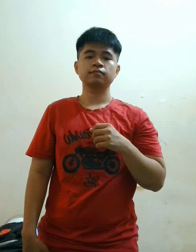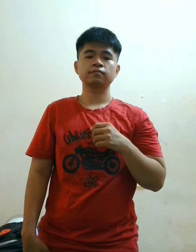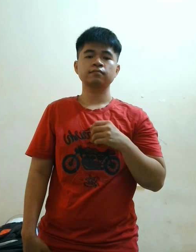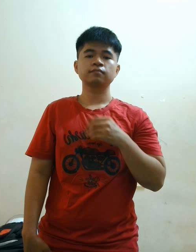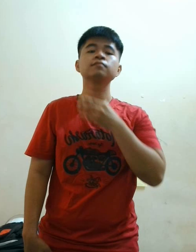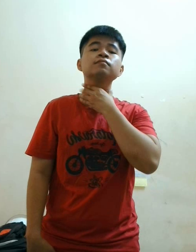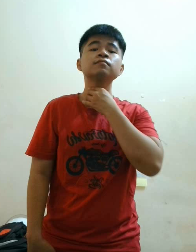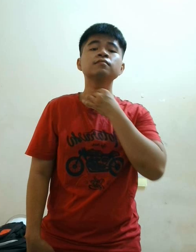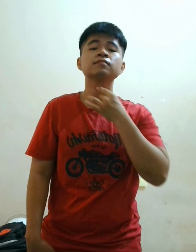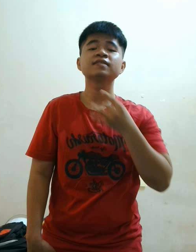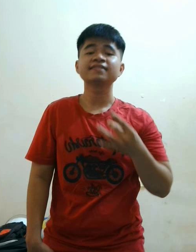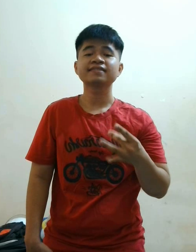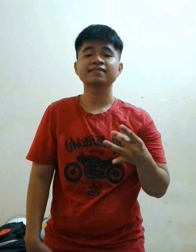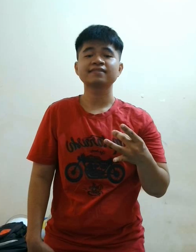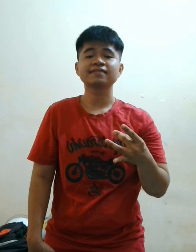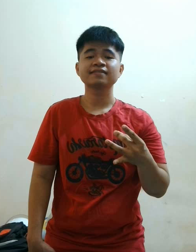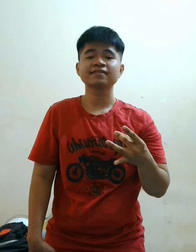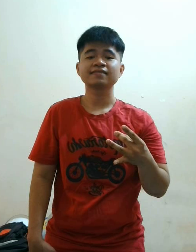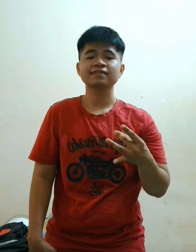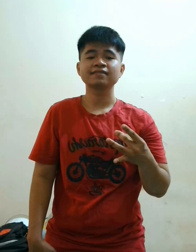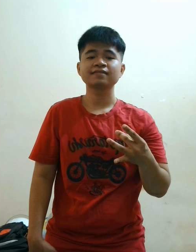thich